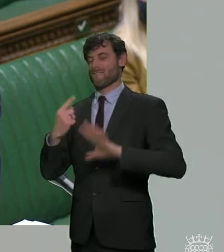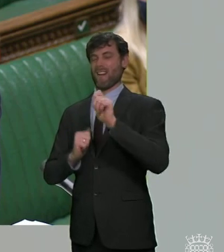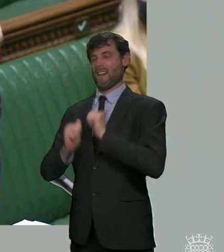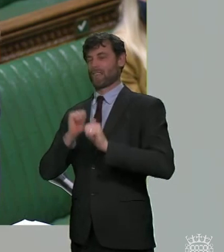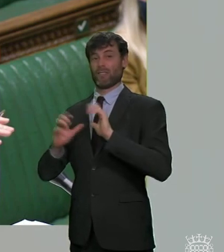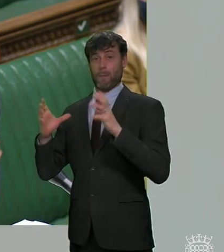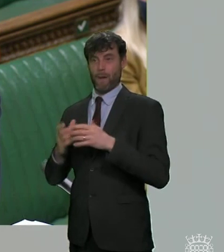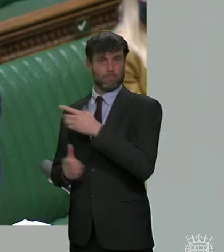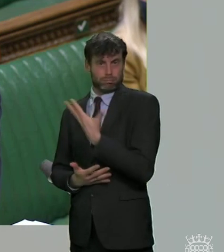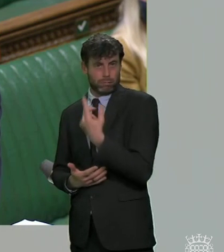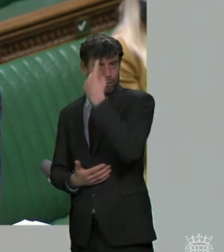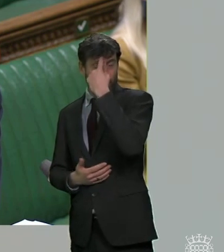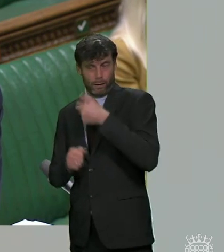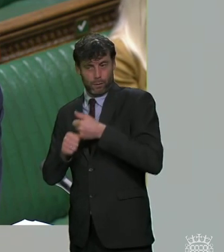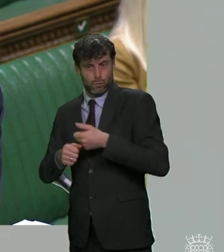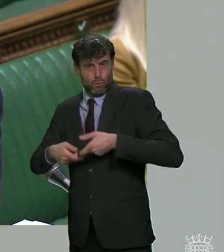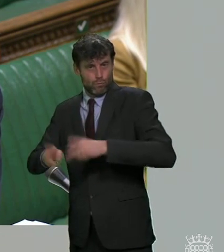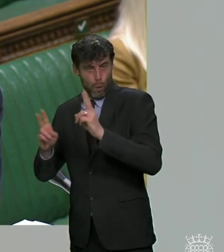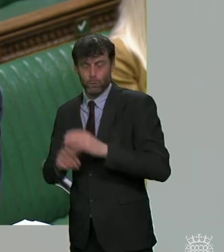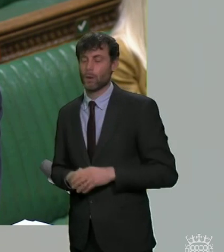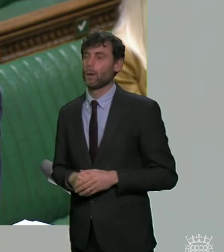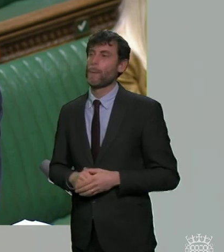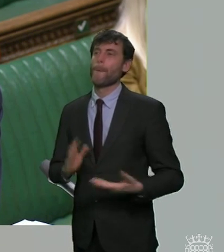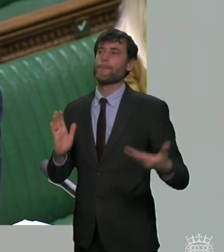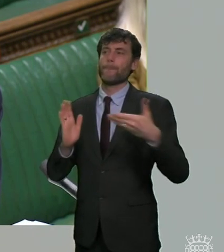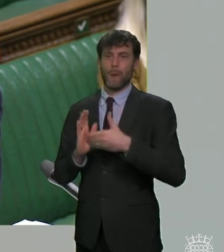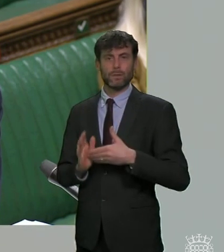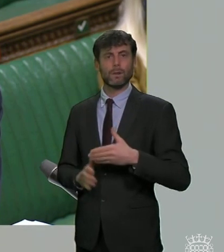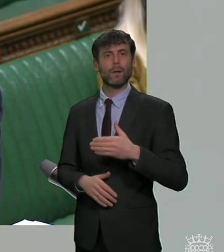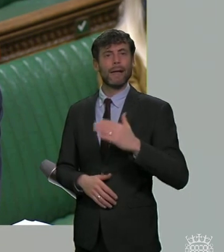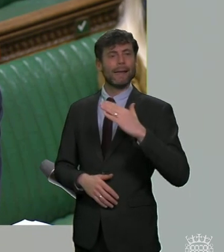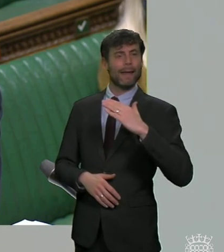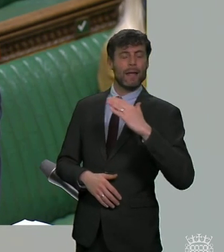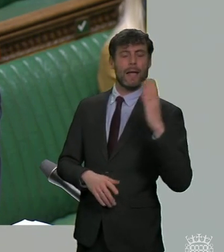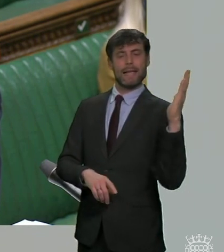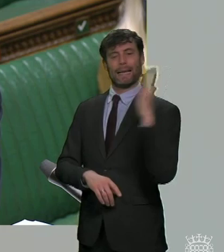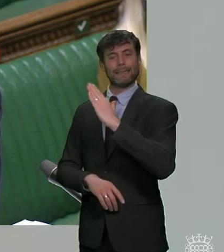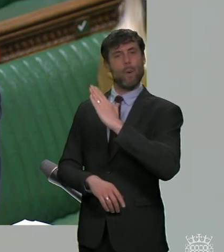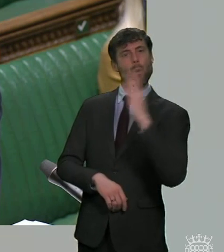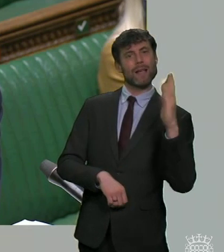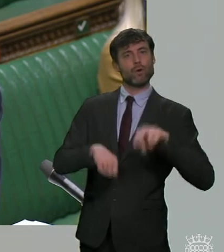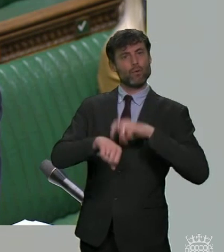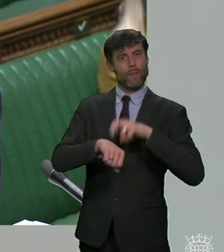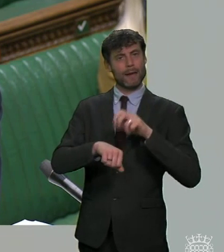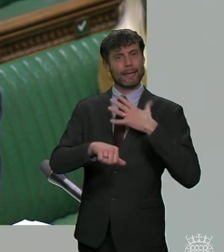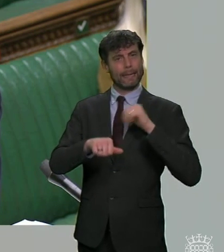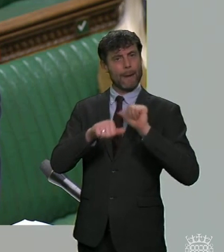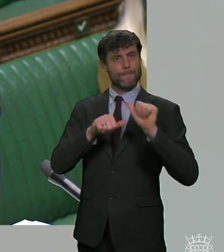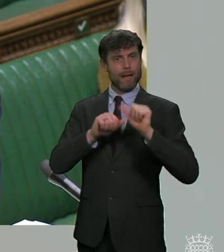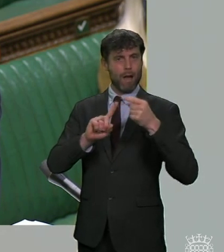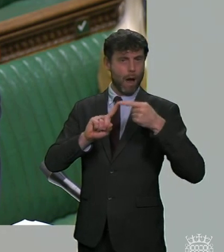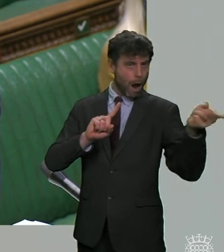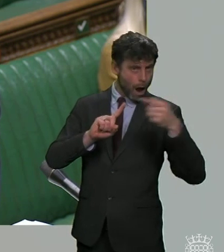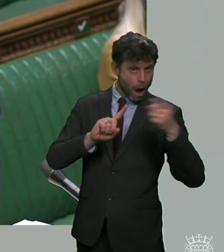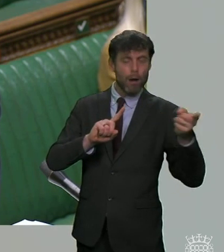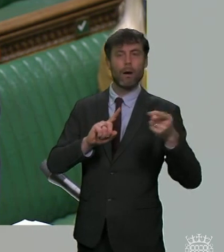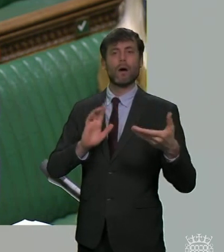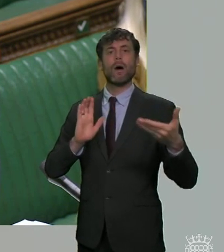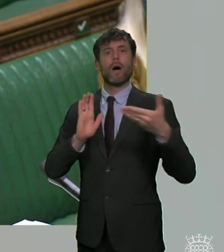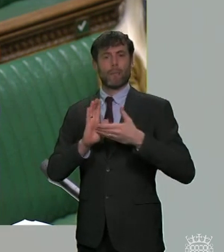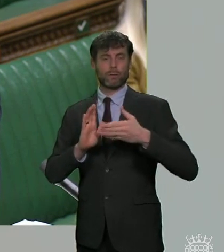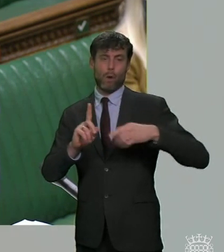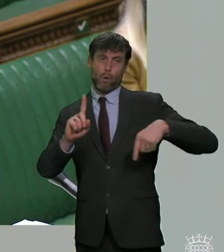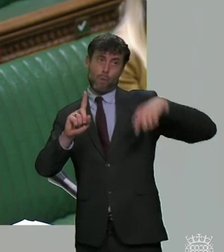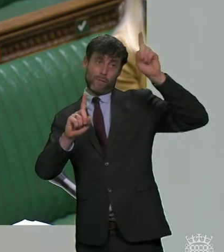The review also includes better connections east-west within Northern Ireland, which we should be doing, and better connections north-south within the island of Ireland.